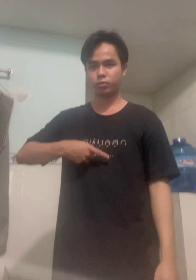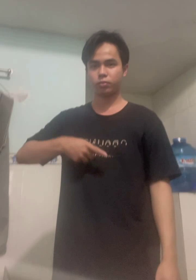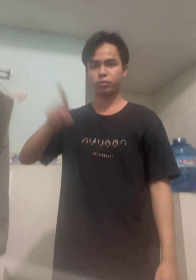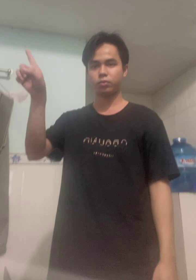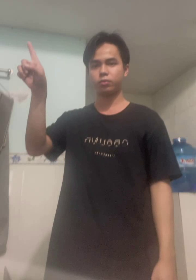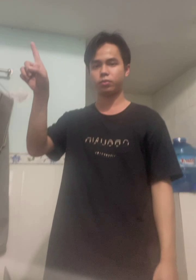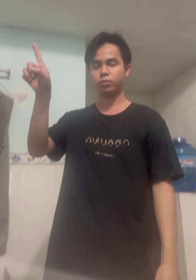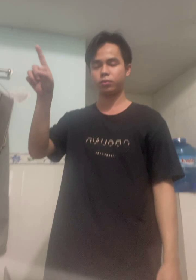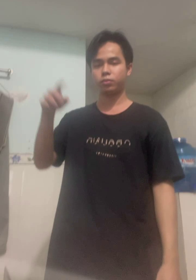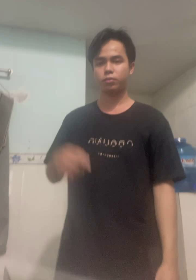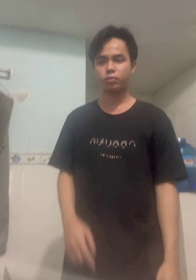di